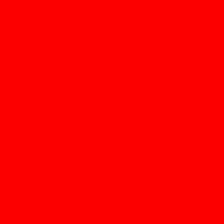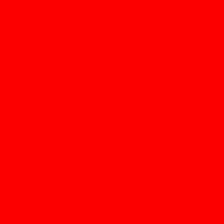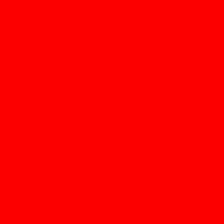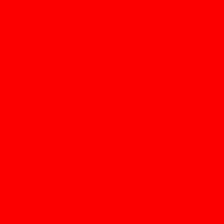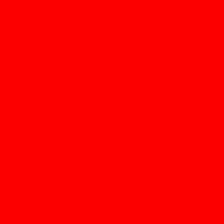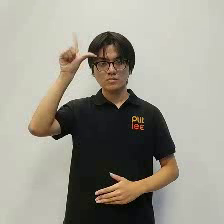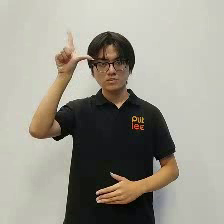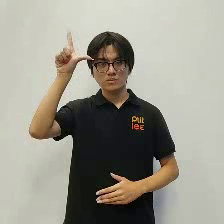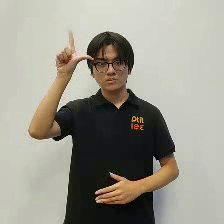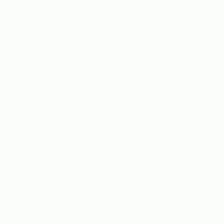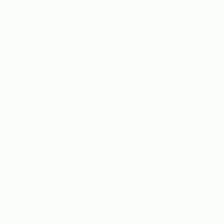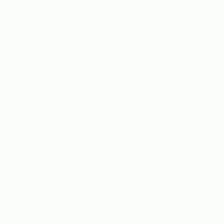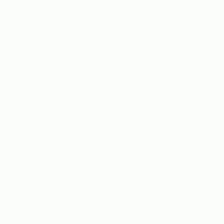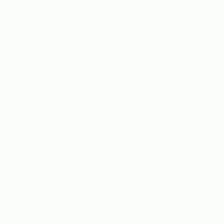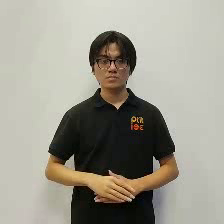Thức dậy